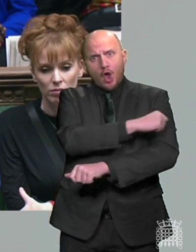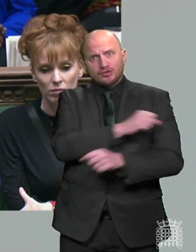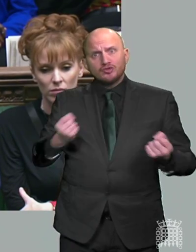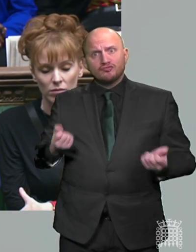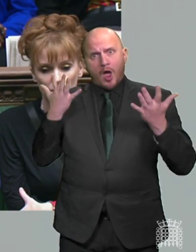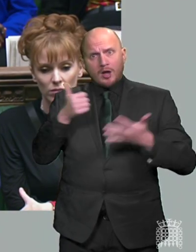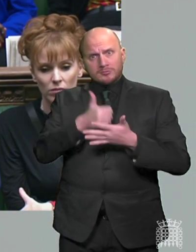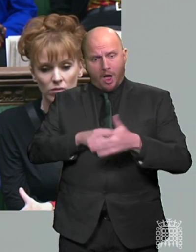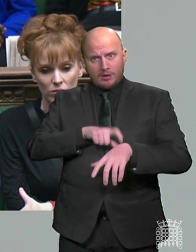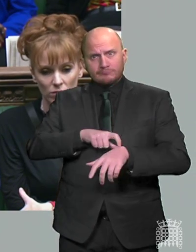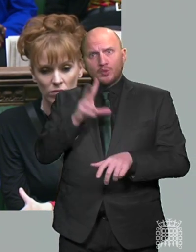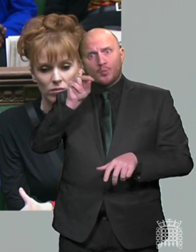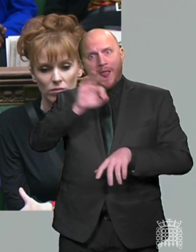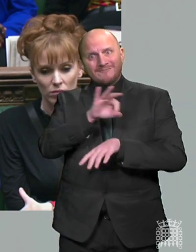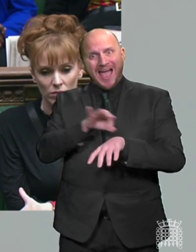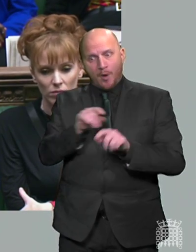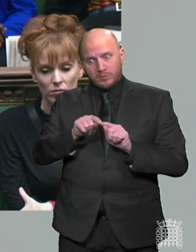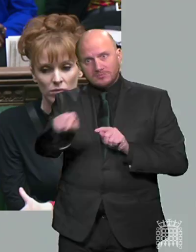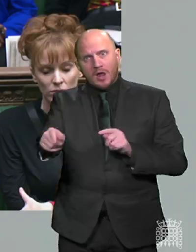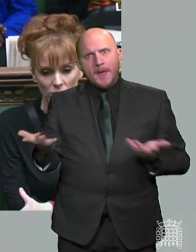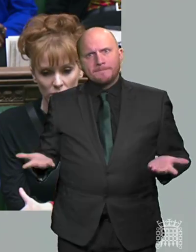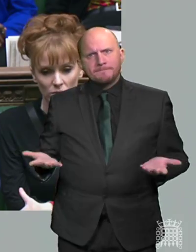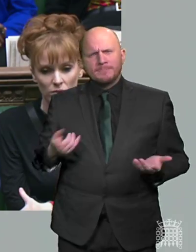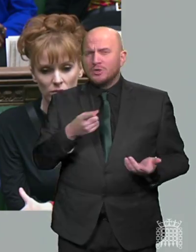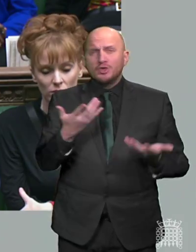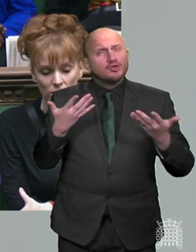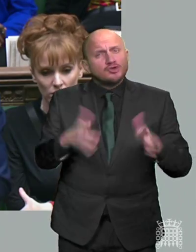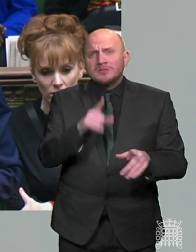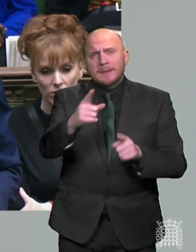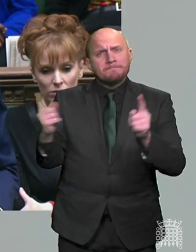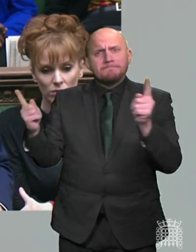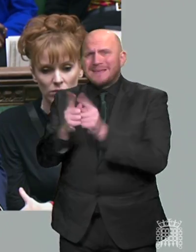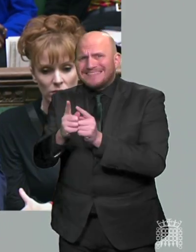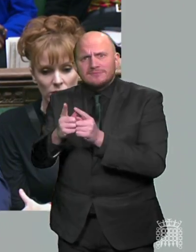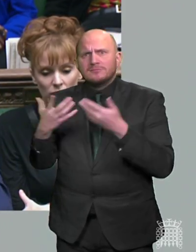All the Prime Minister needs to do is meet the nurses. His inaction speaks volumes.